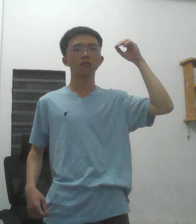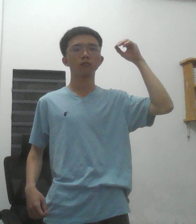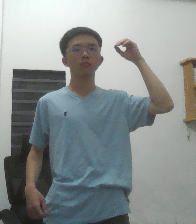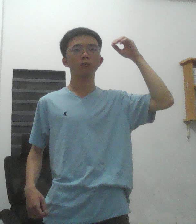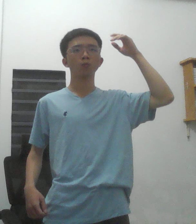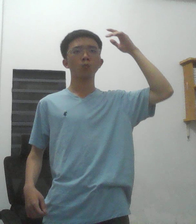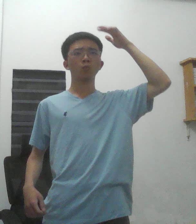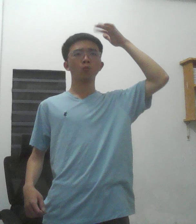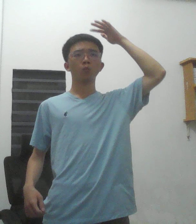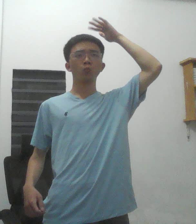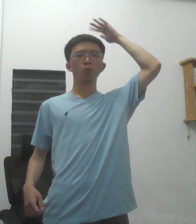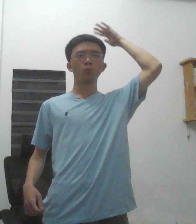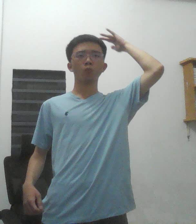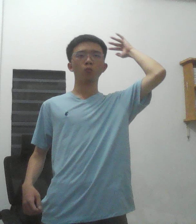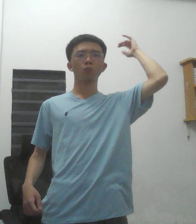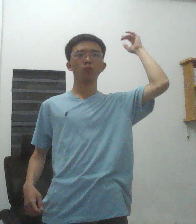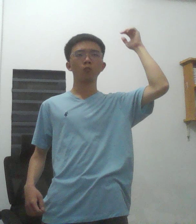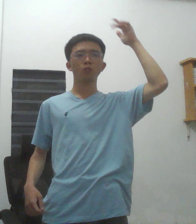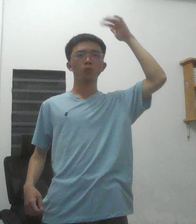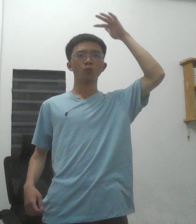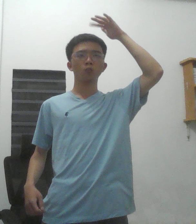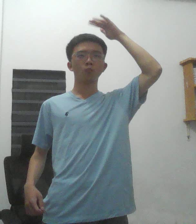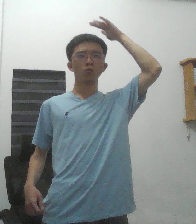vo ly